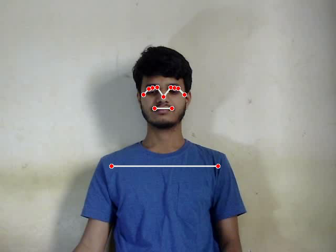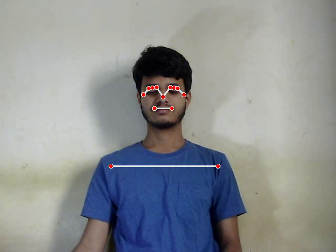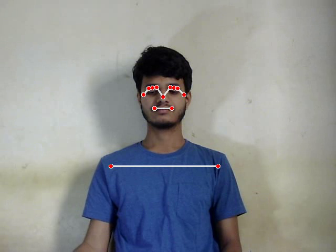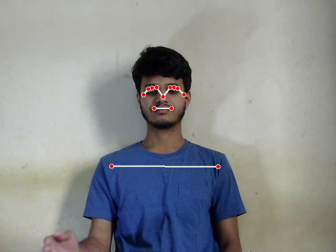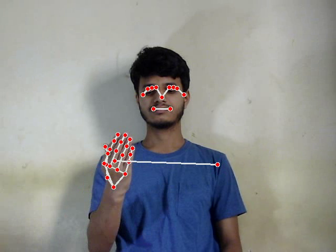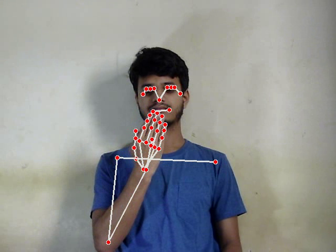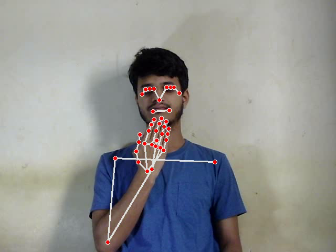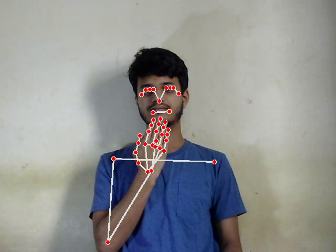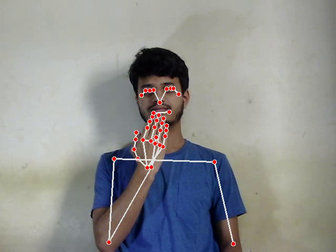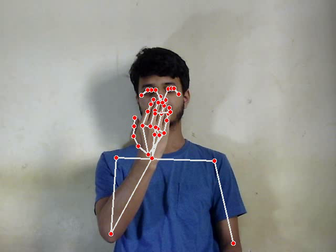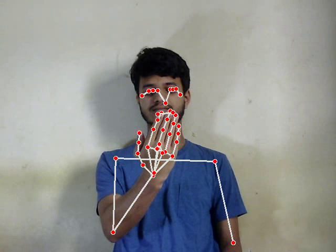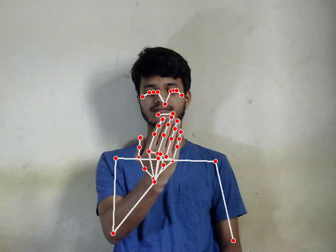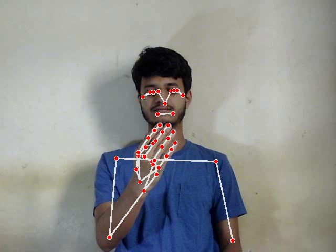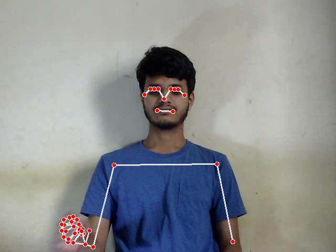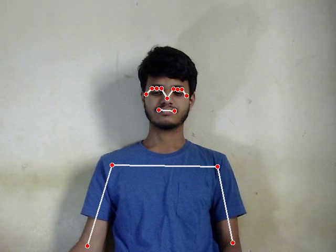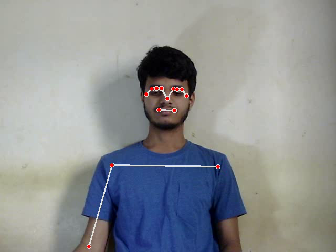thank you